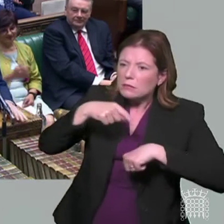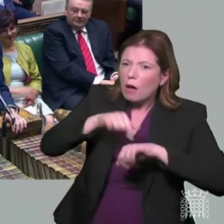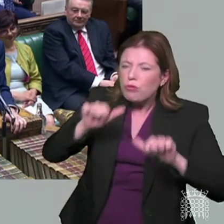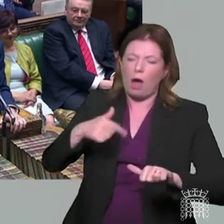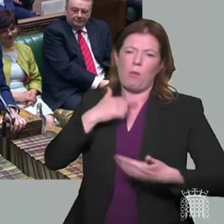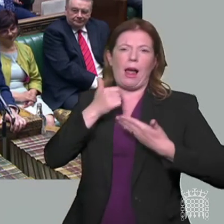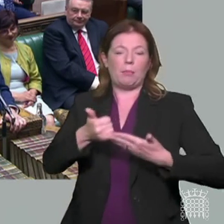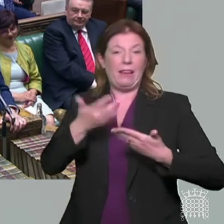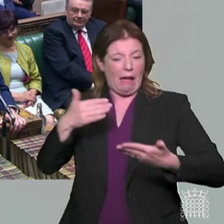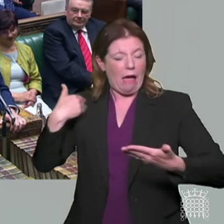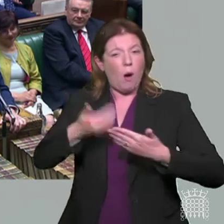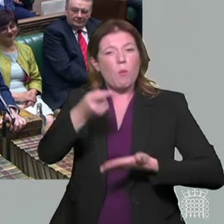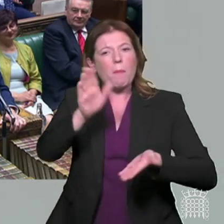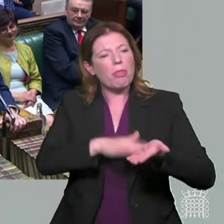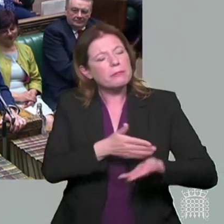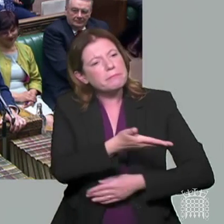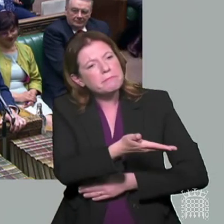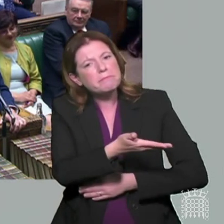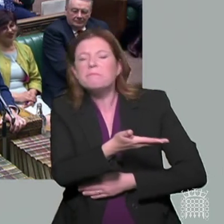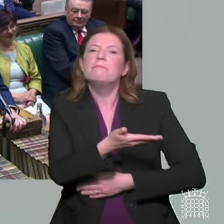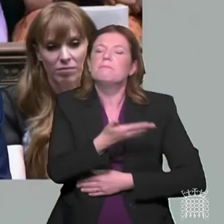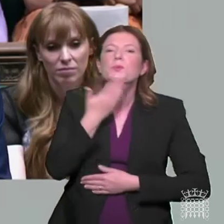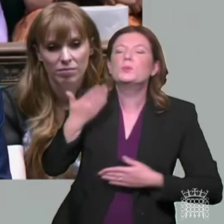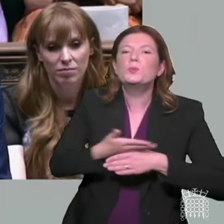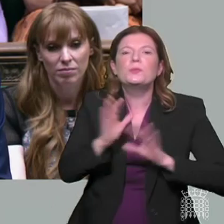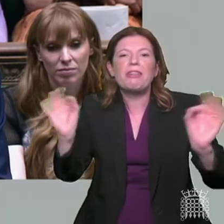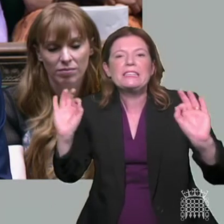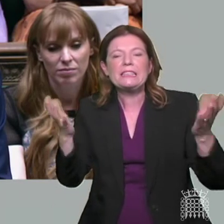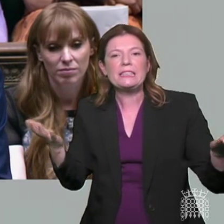A month has passed, and still nothing.